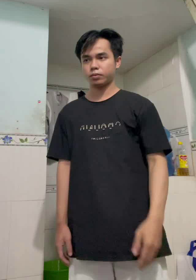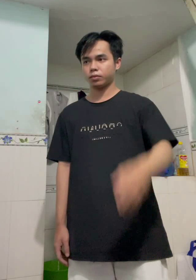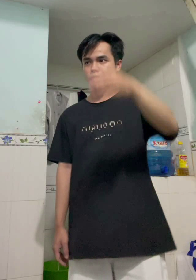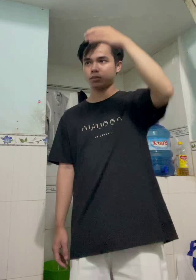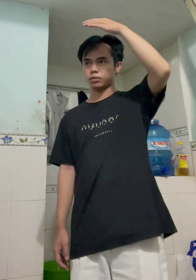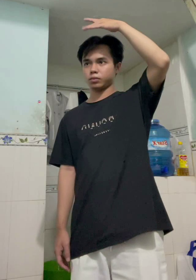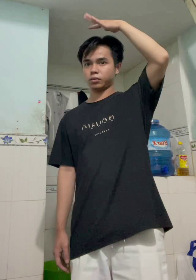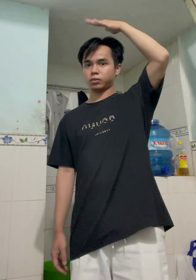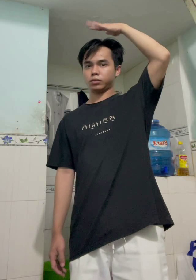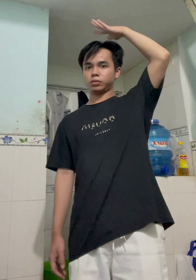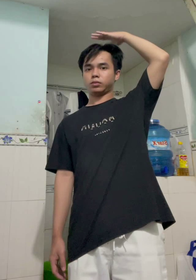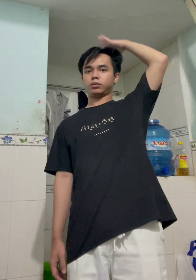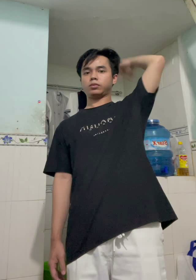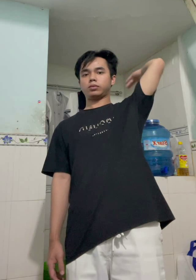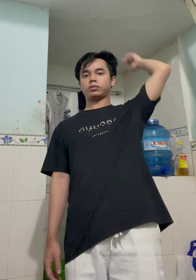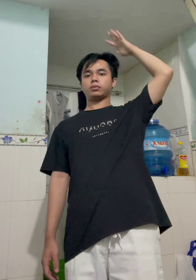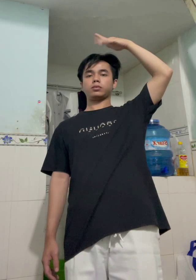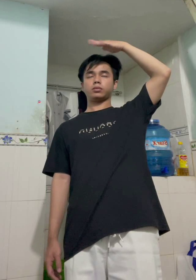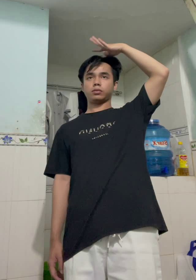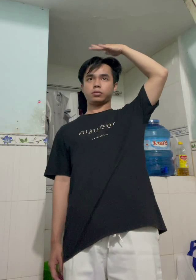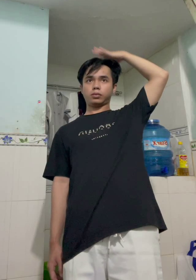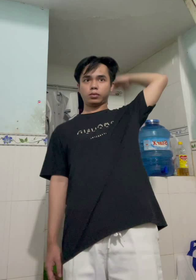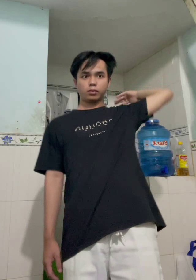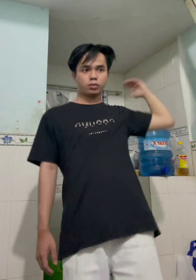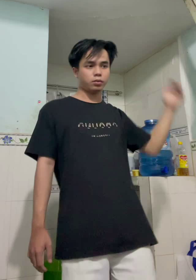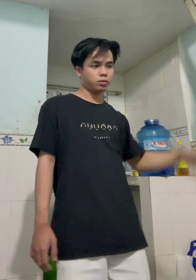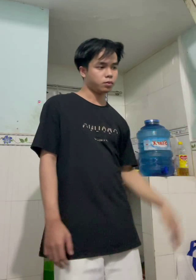vo ly